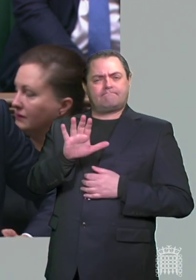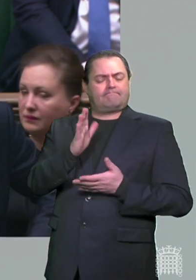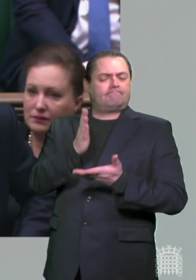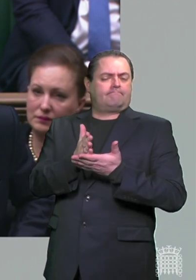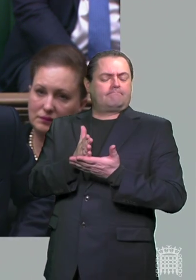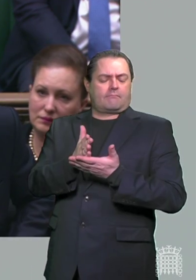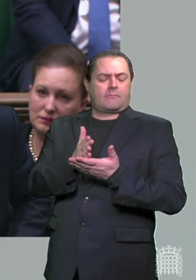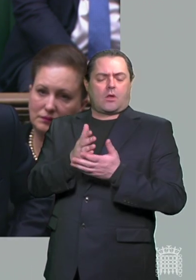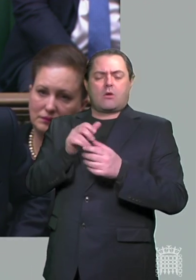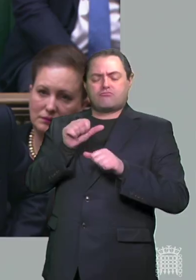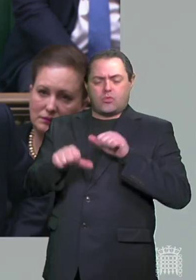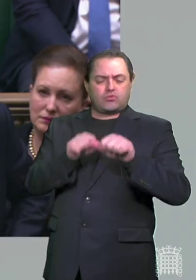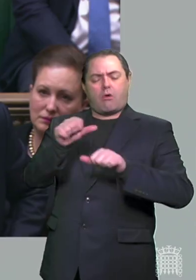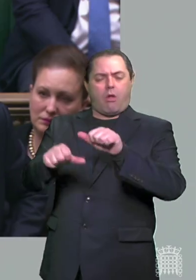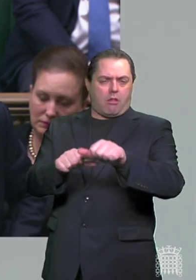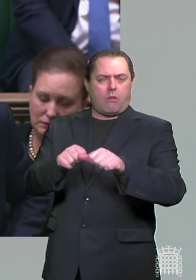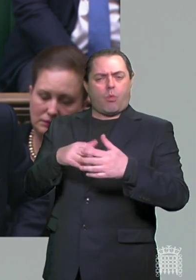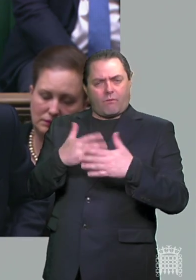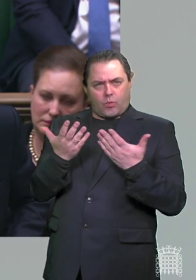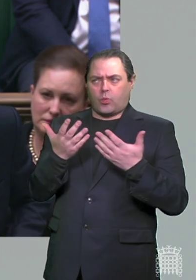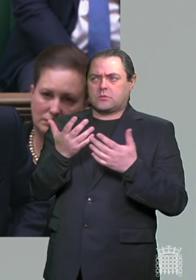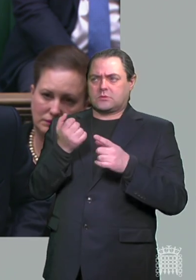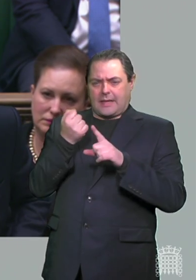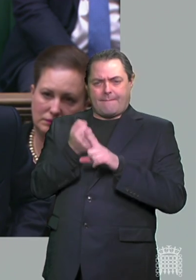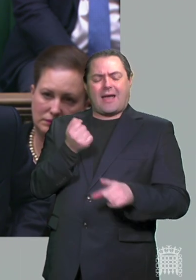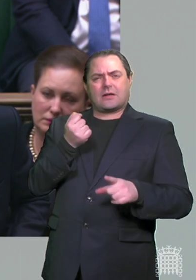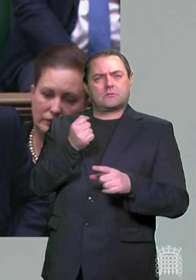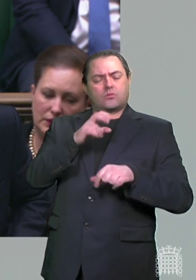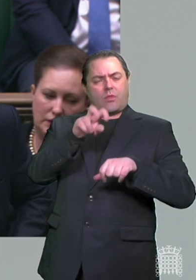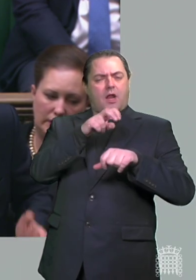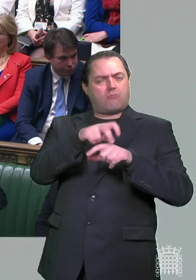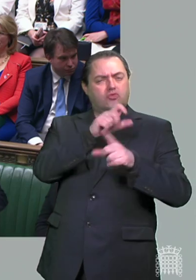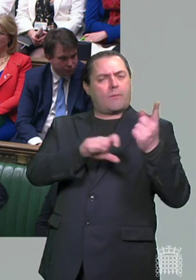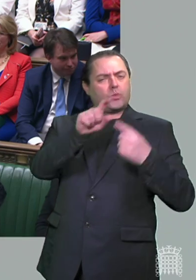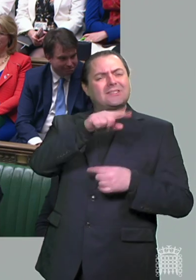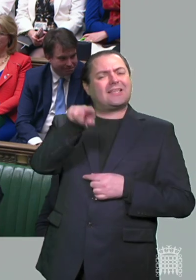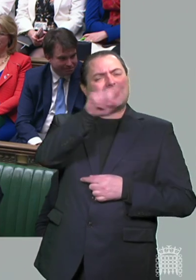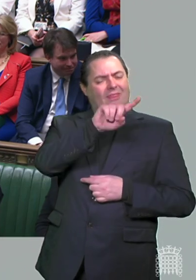The implementation of the protocol is having an impact for communities in Northern Ireland.